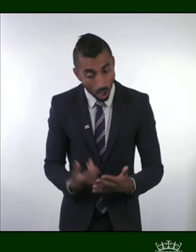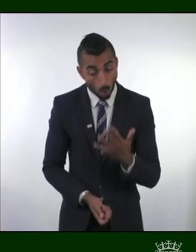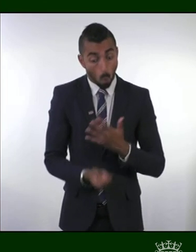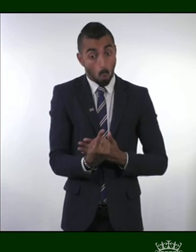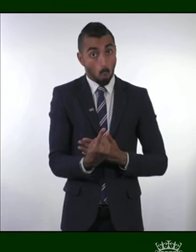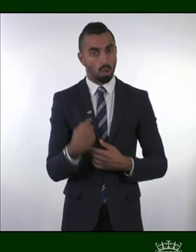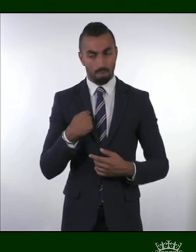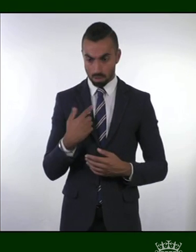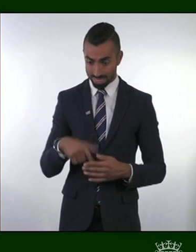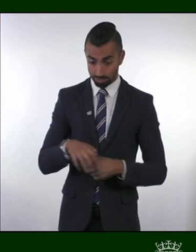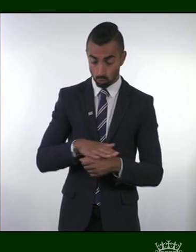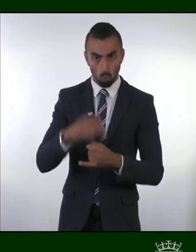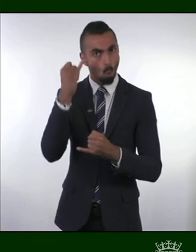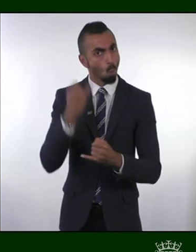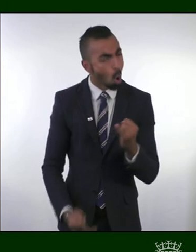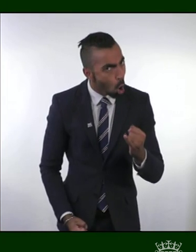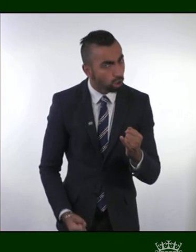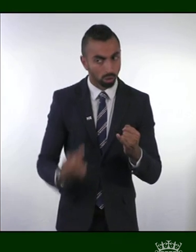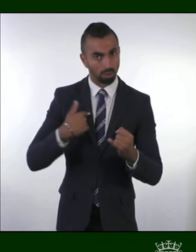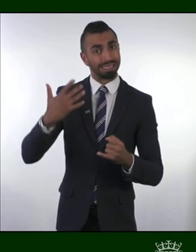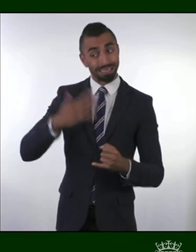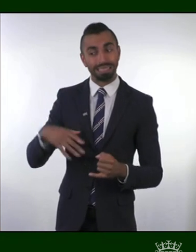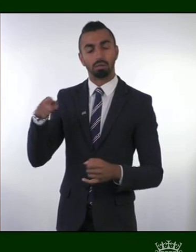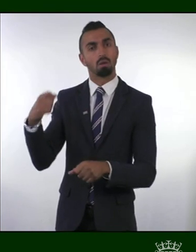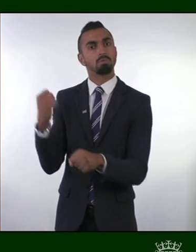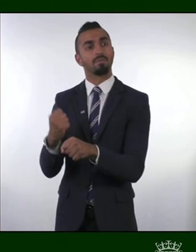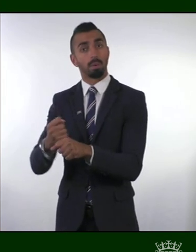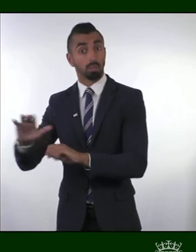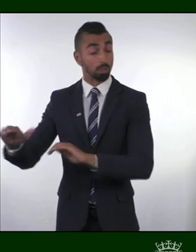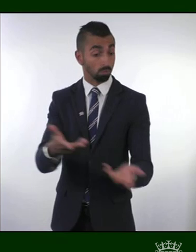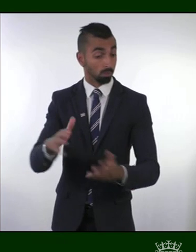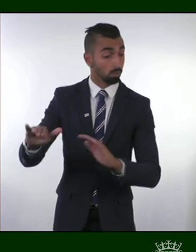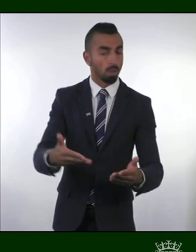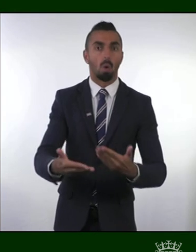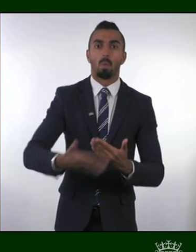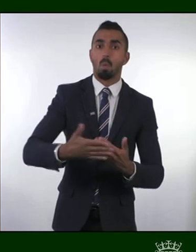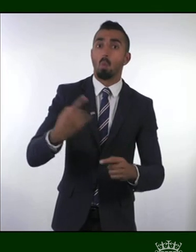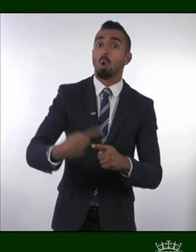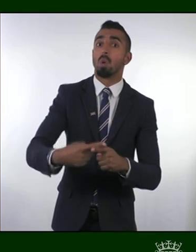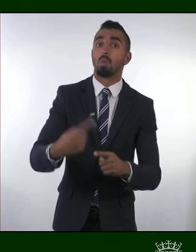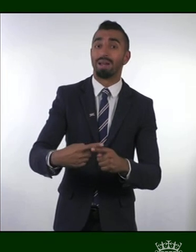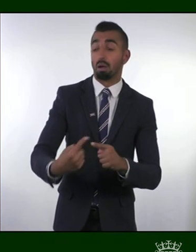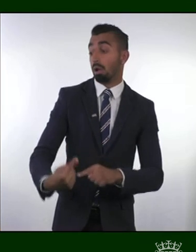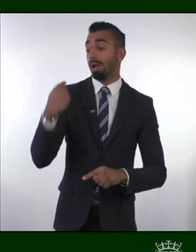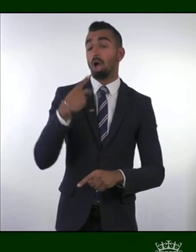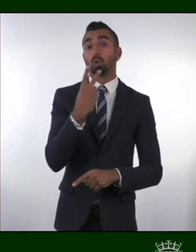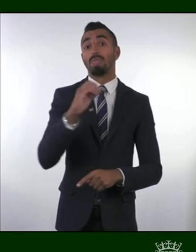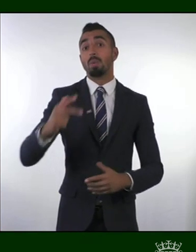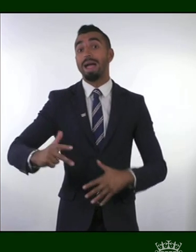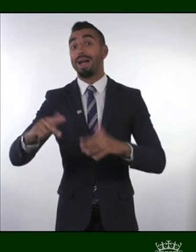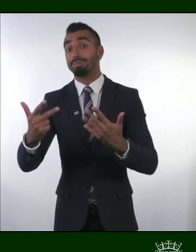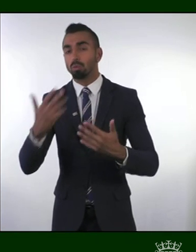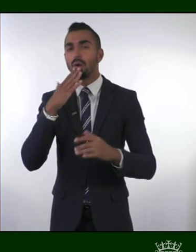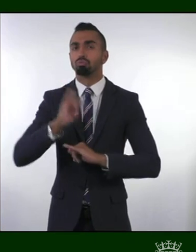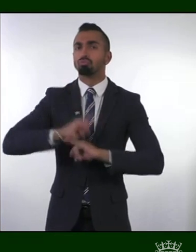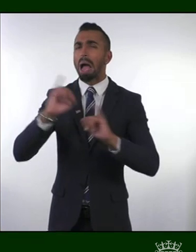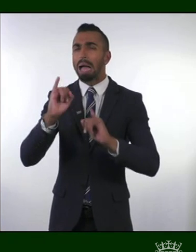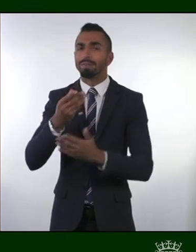We achieved it last time by involving local councils, working with the local private sector and third sector, to deliver jobs speedily.